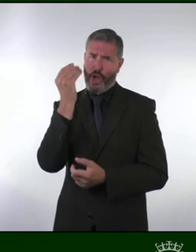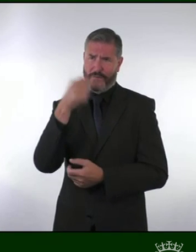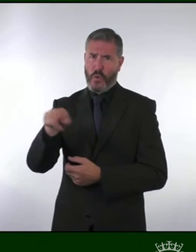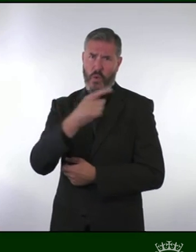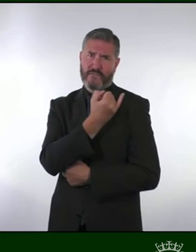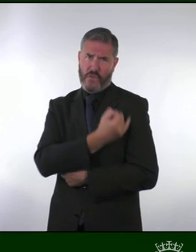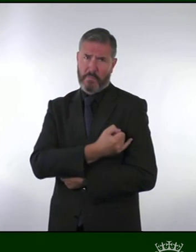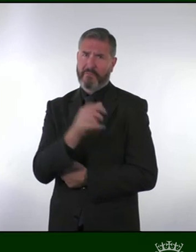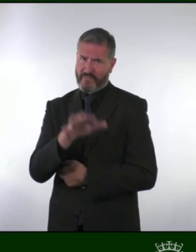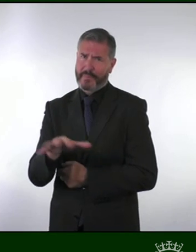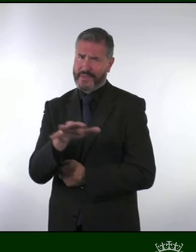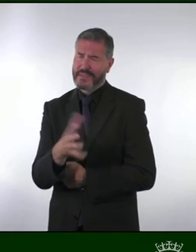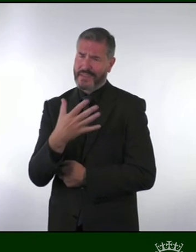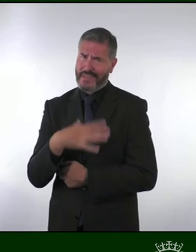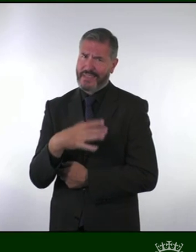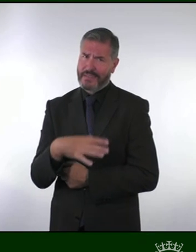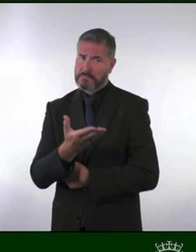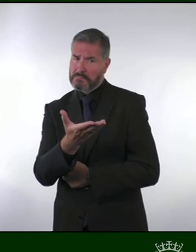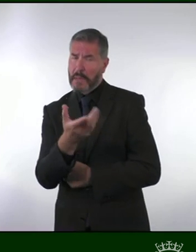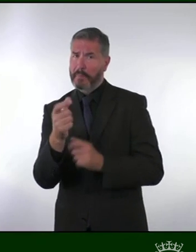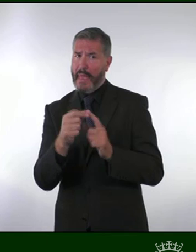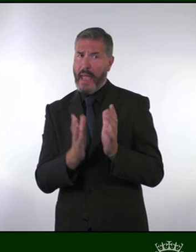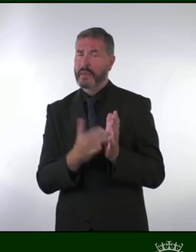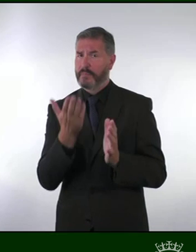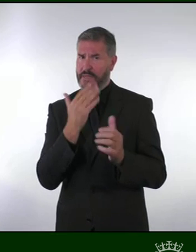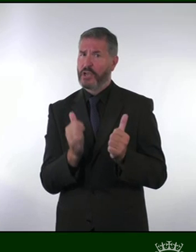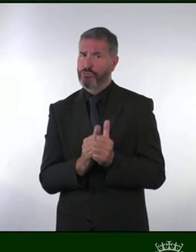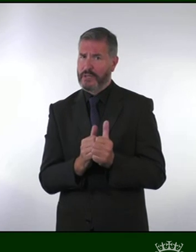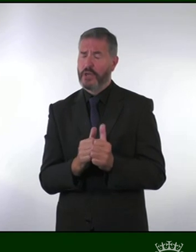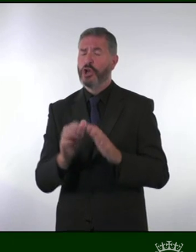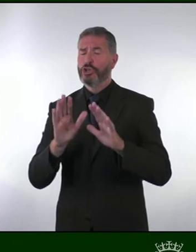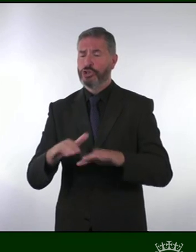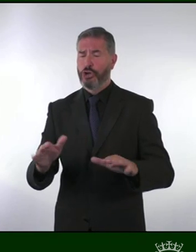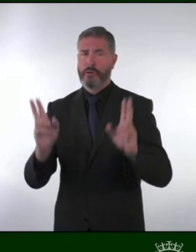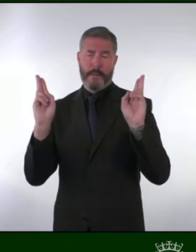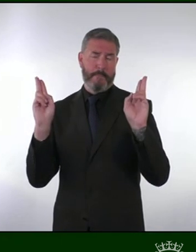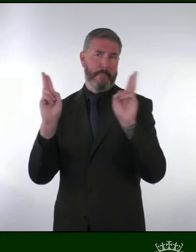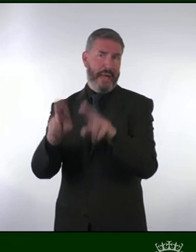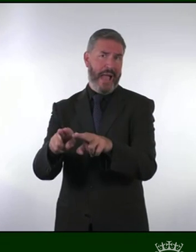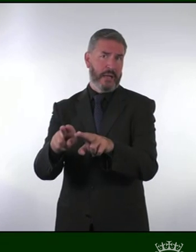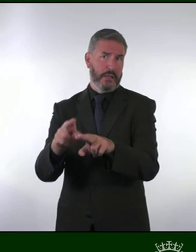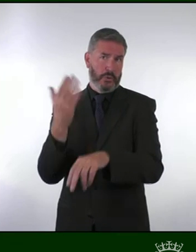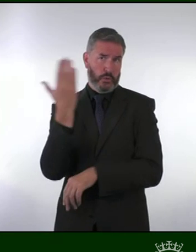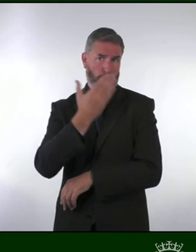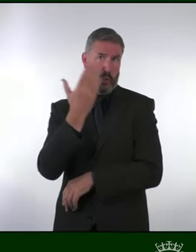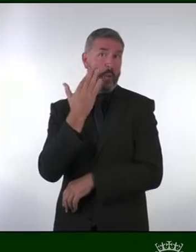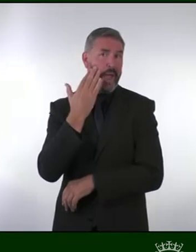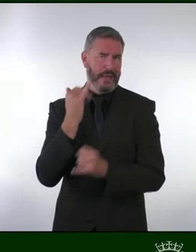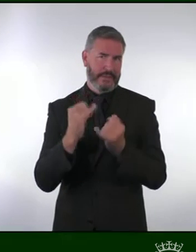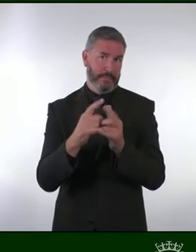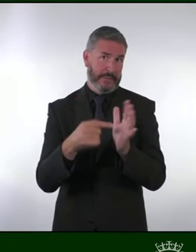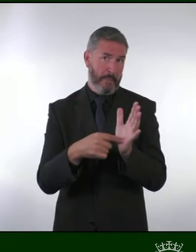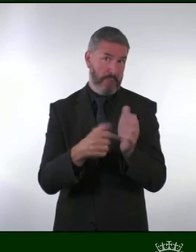Does the Prime Minister agree that it is vital that we get children back where they belong, in the classroom, from September?